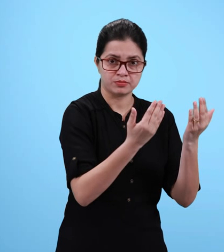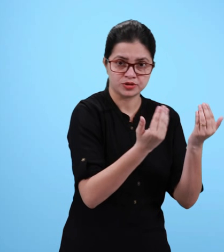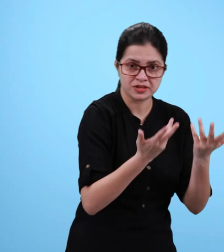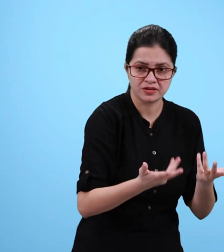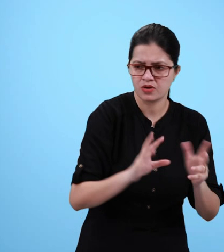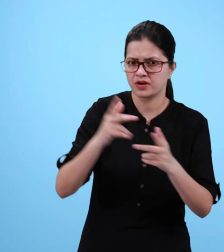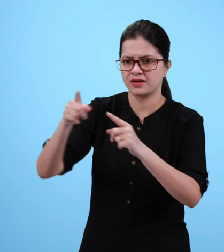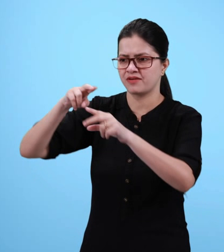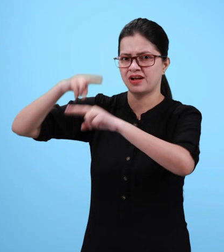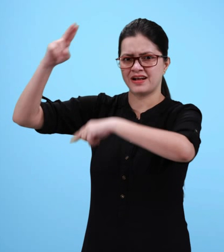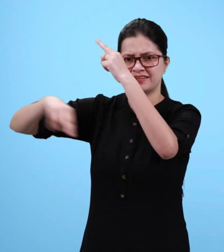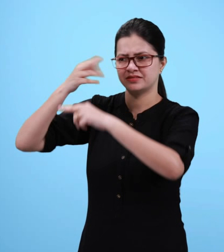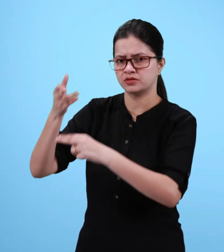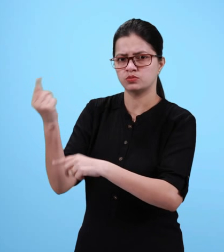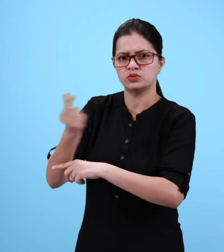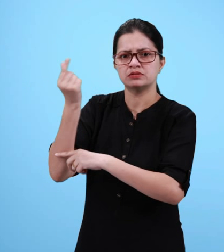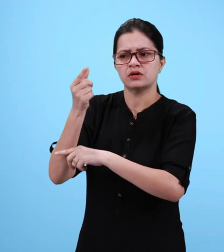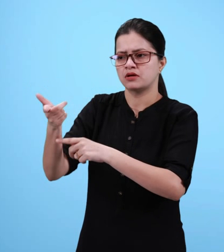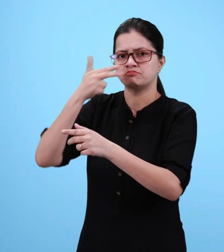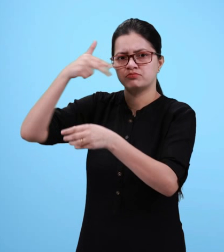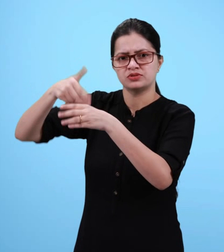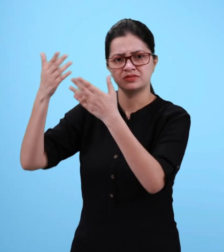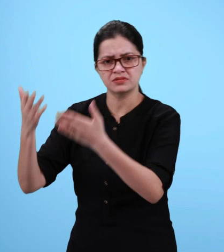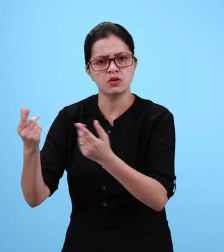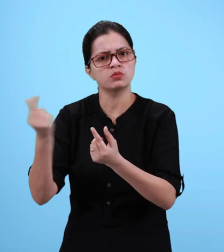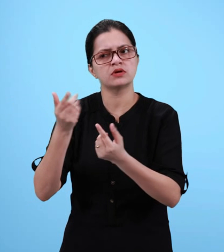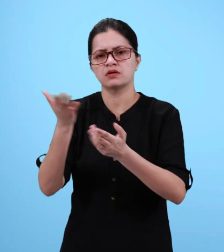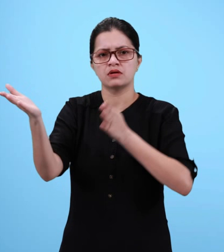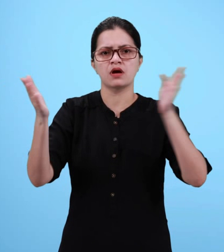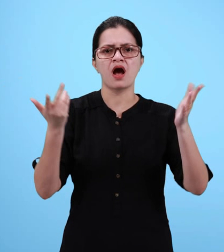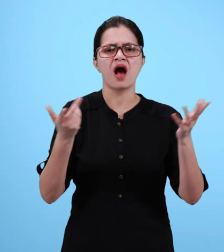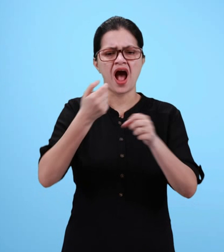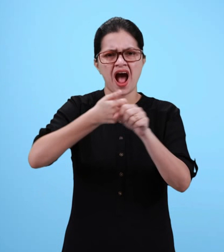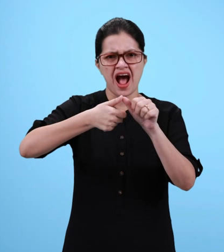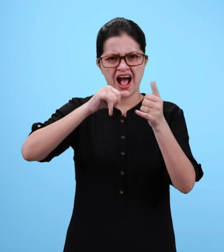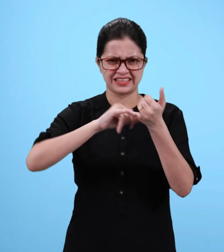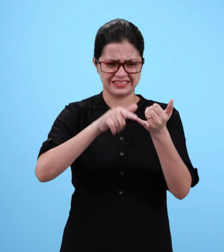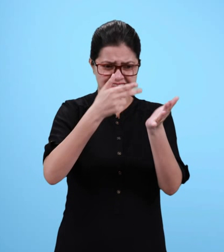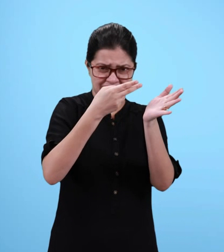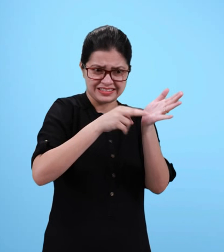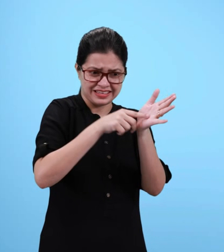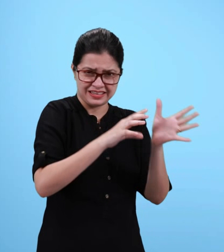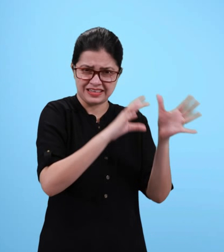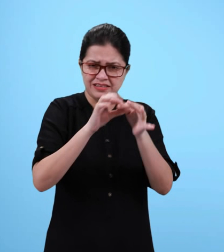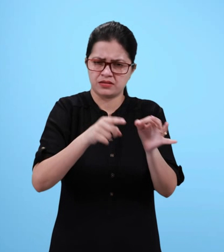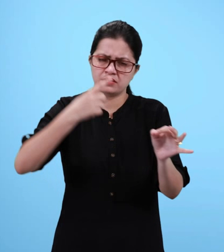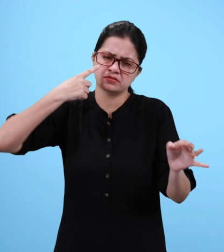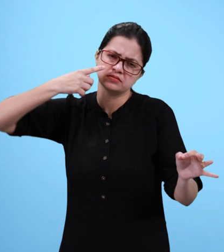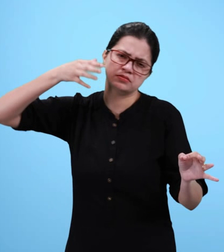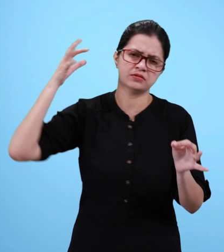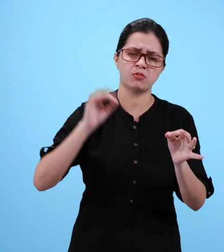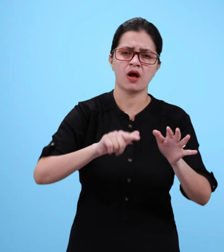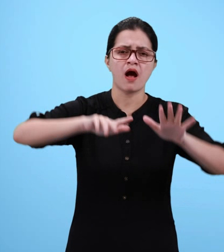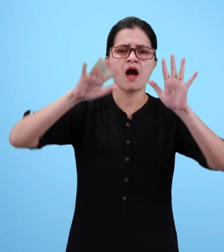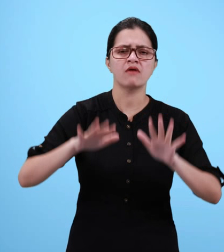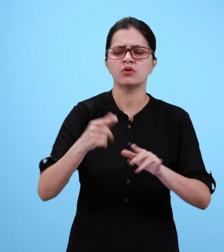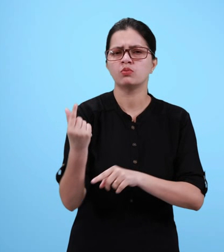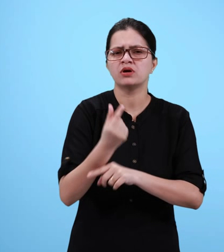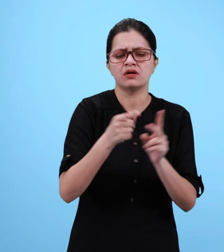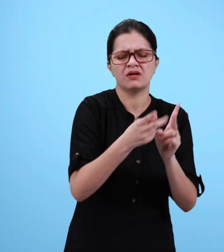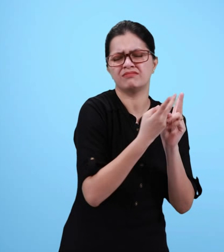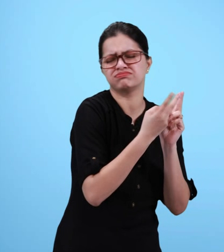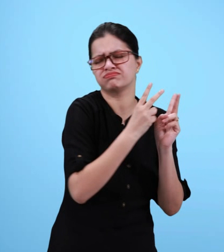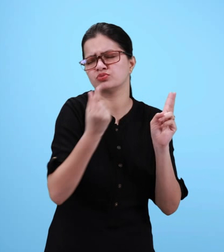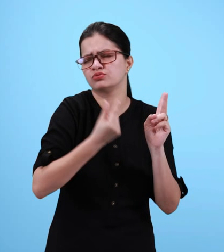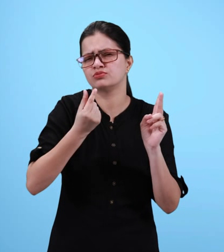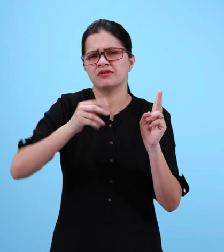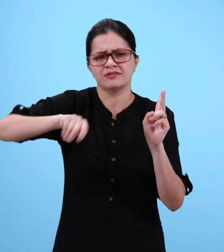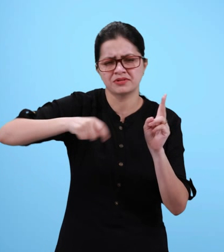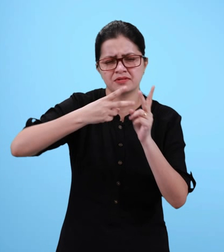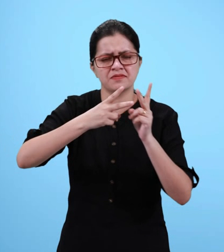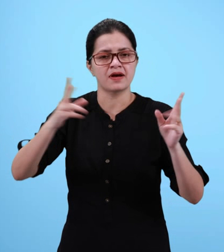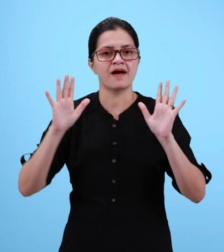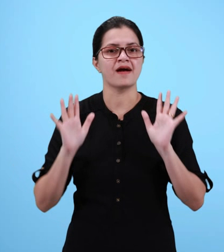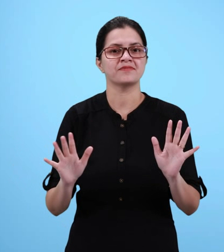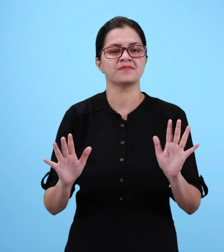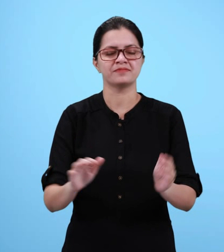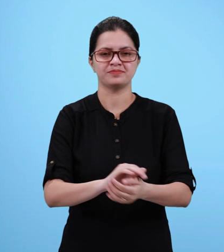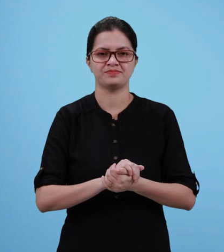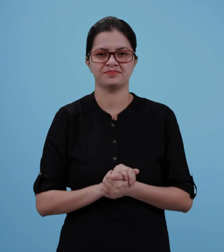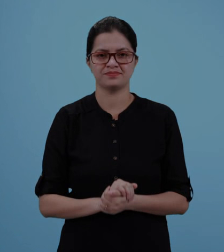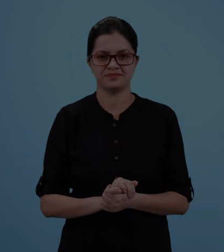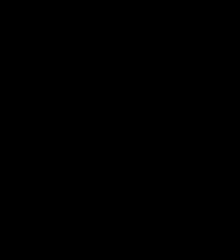industrial fuel. Natural gas is an important clean energy resource with diverse usages.